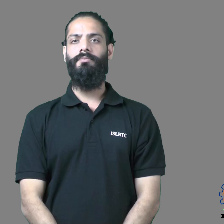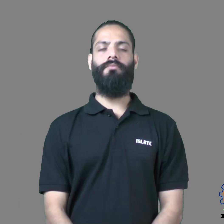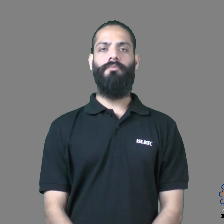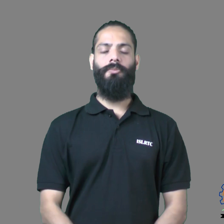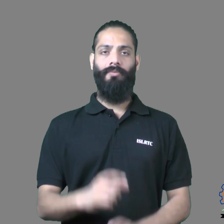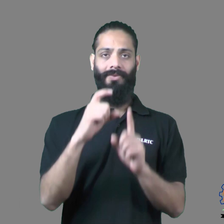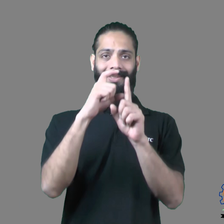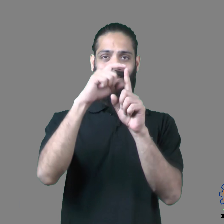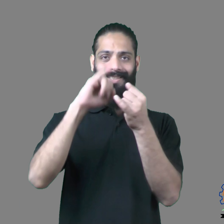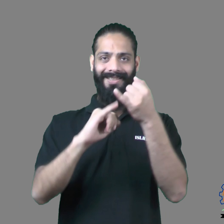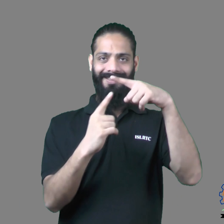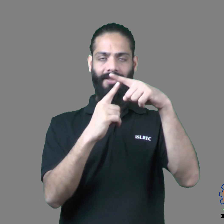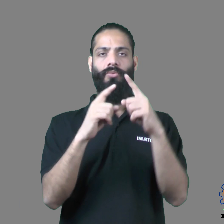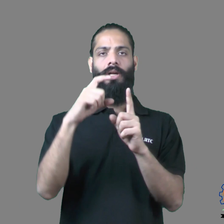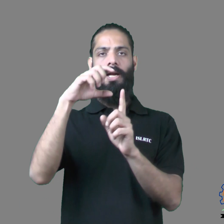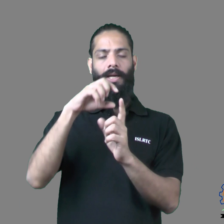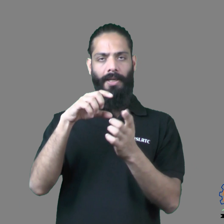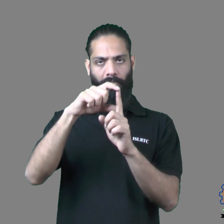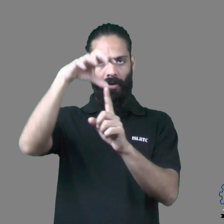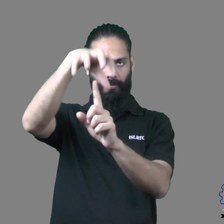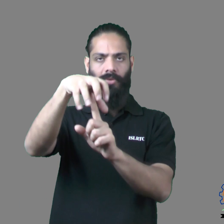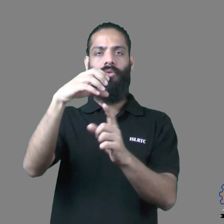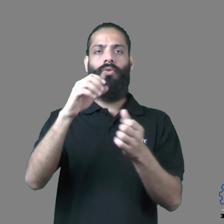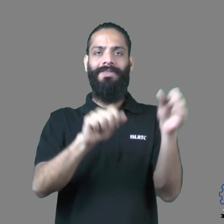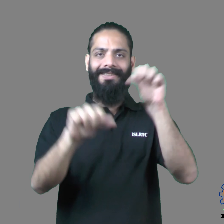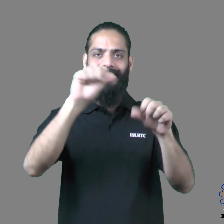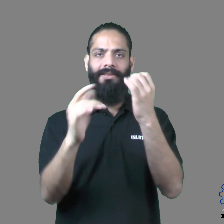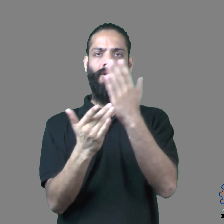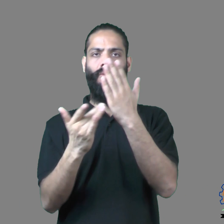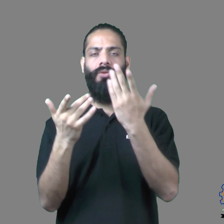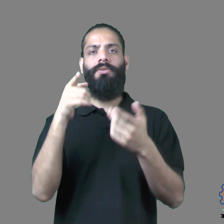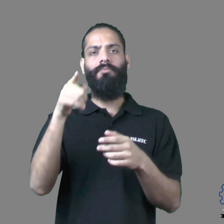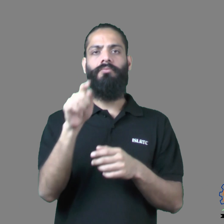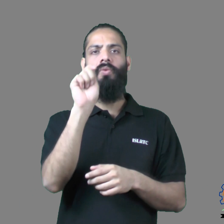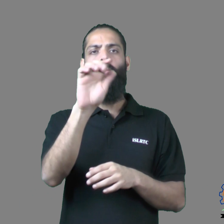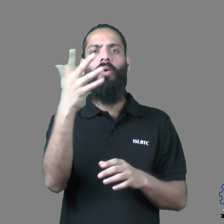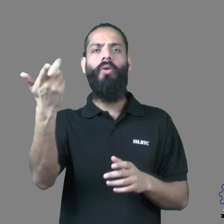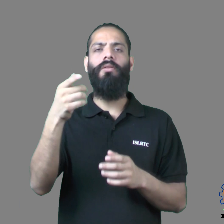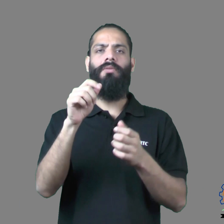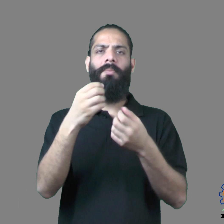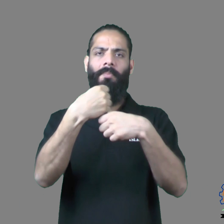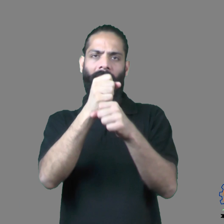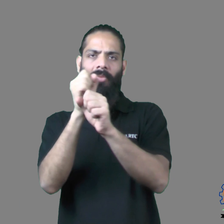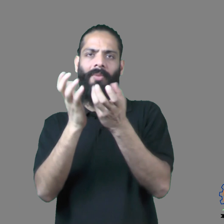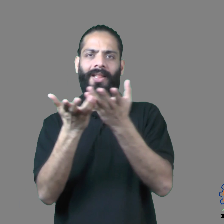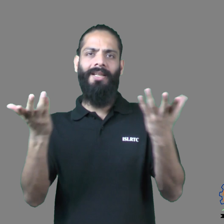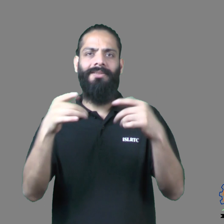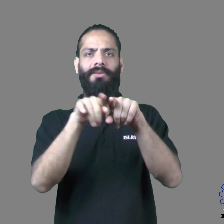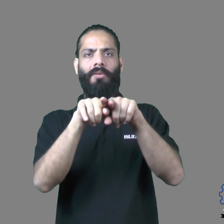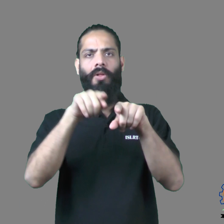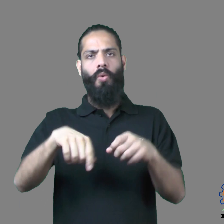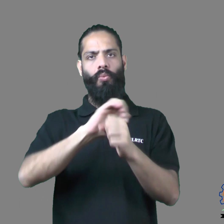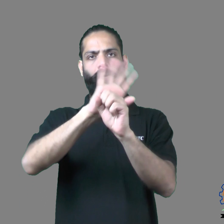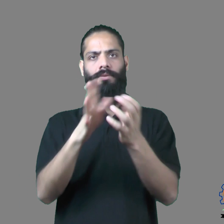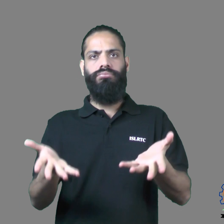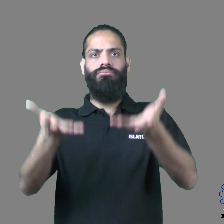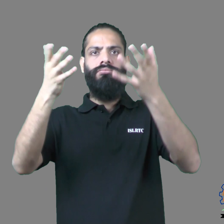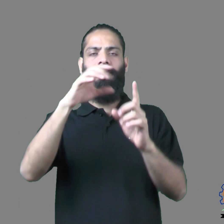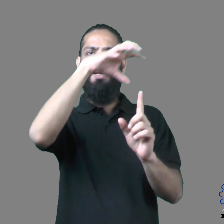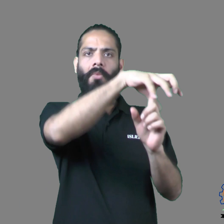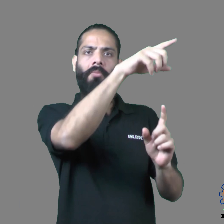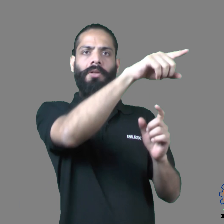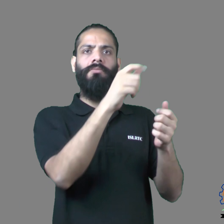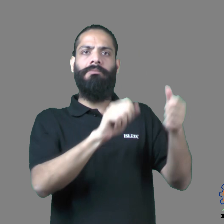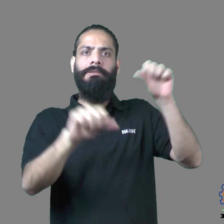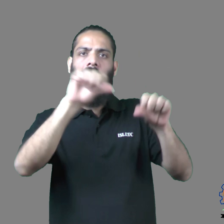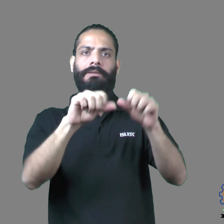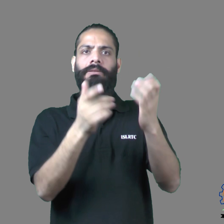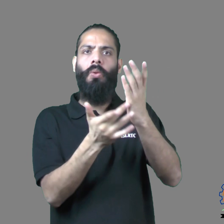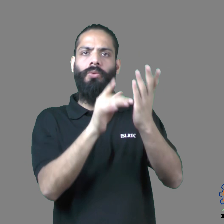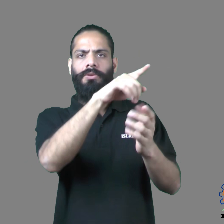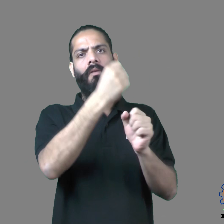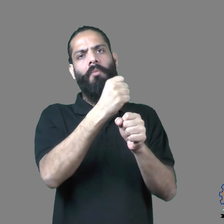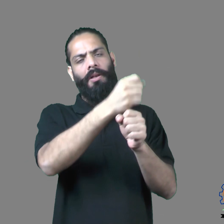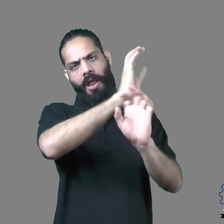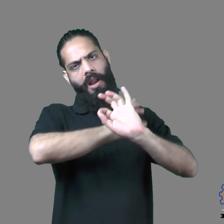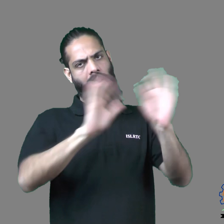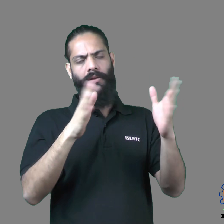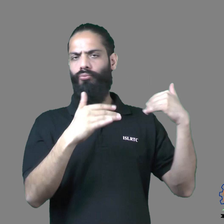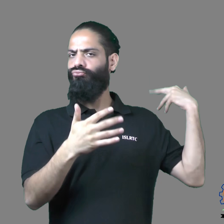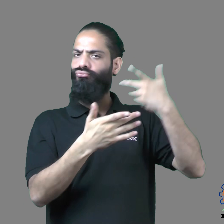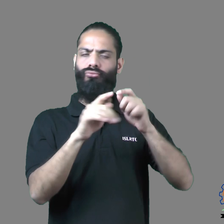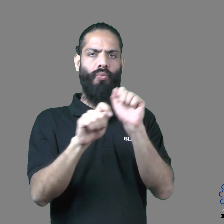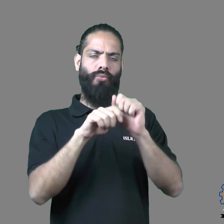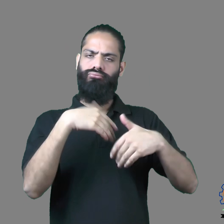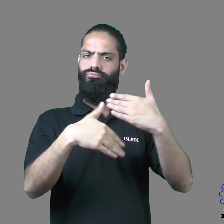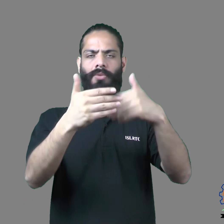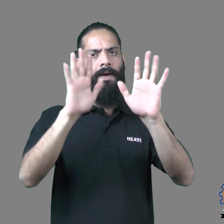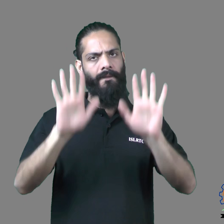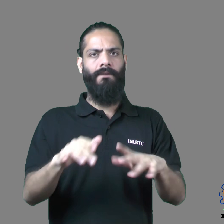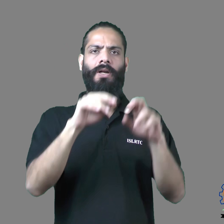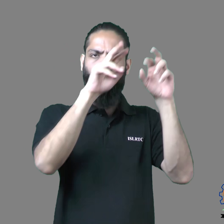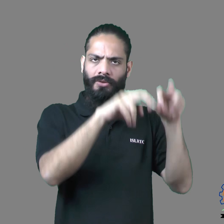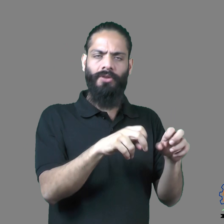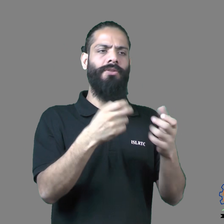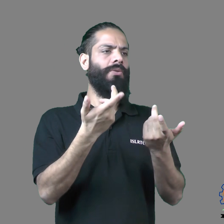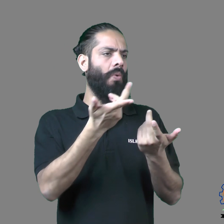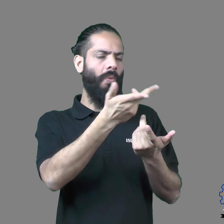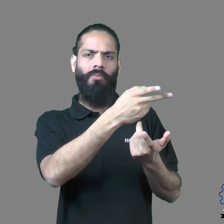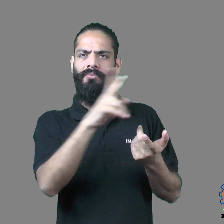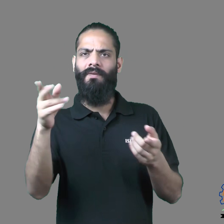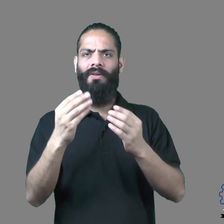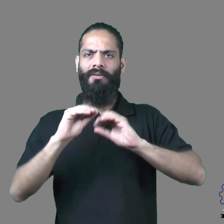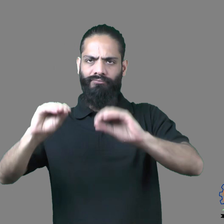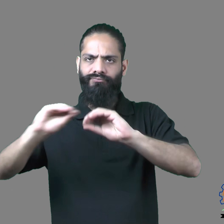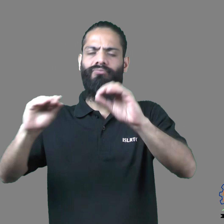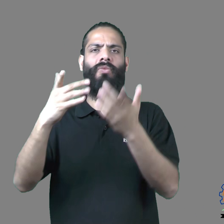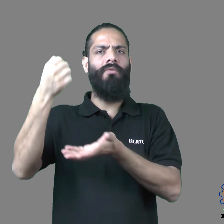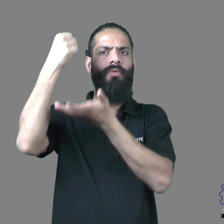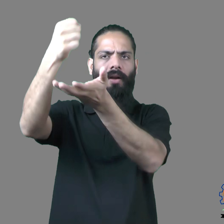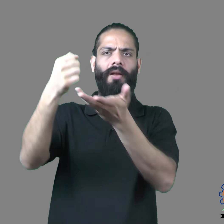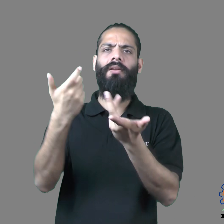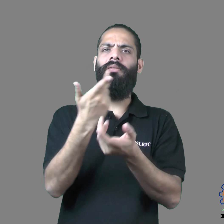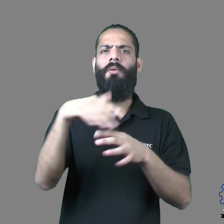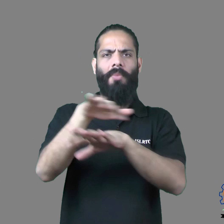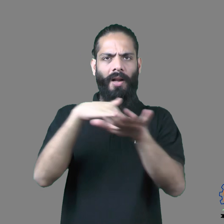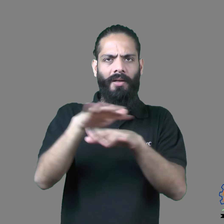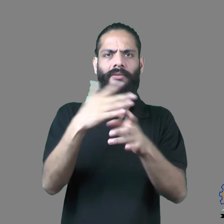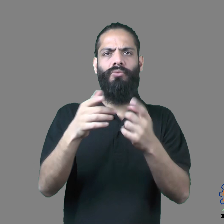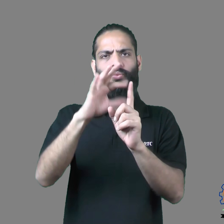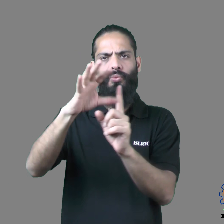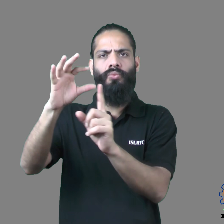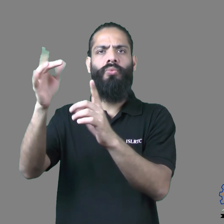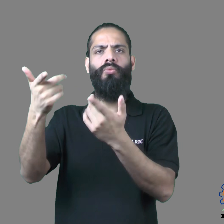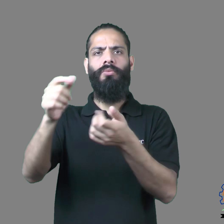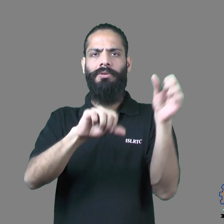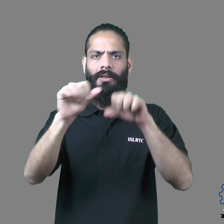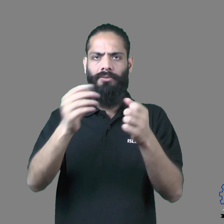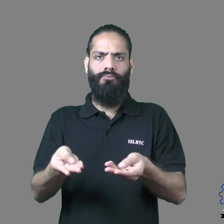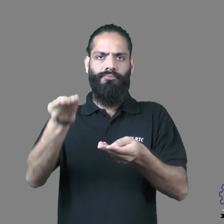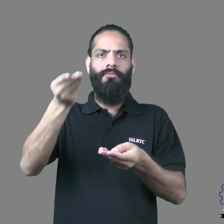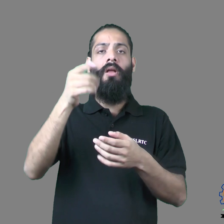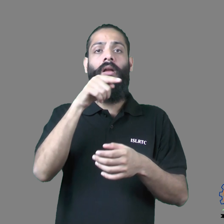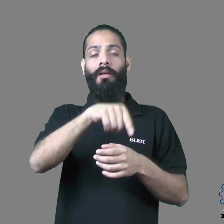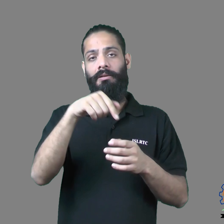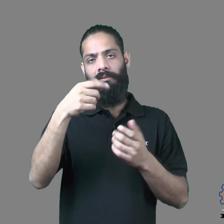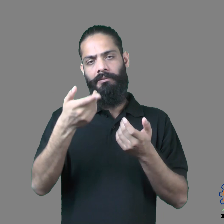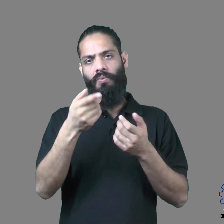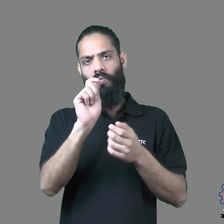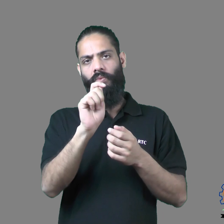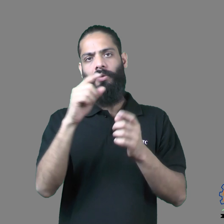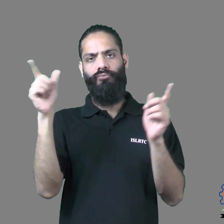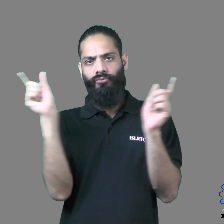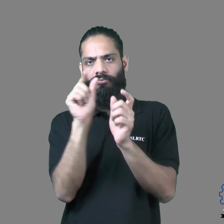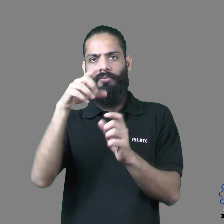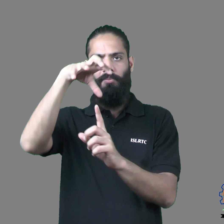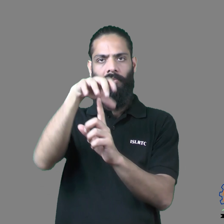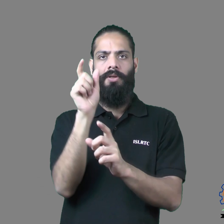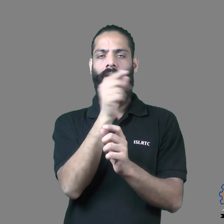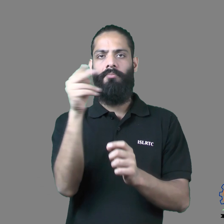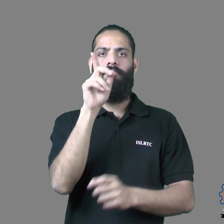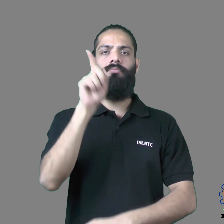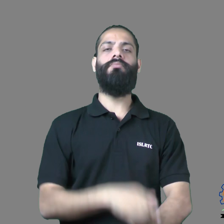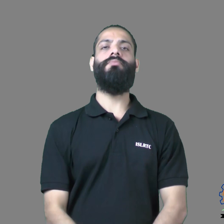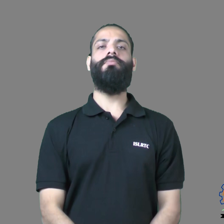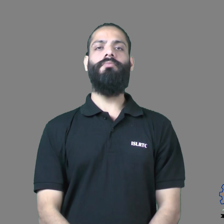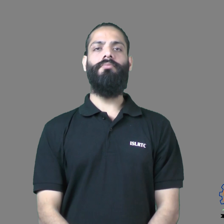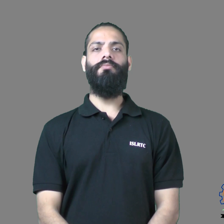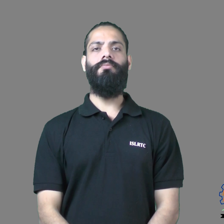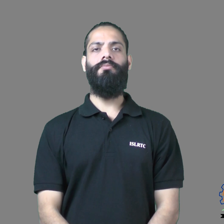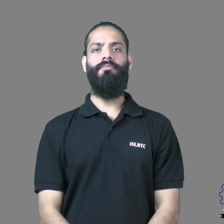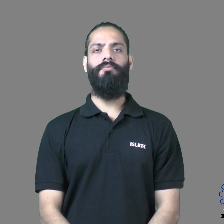Department of Science and Technology (DST)